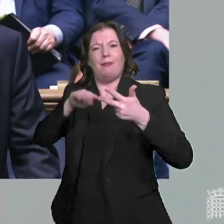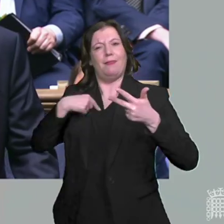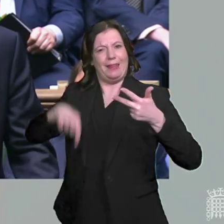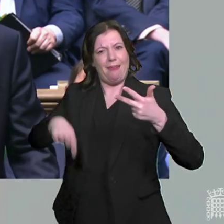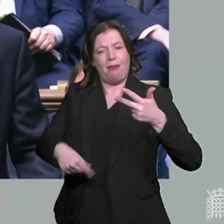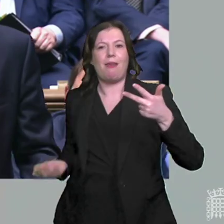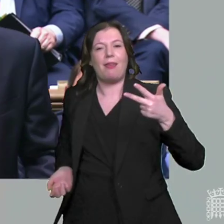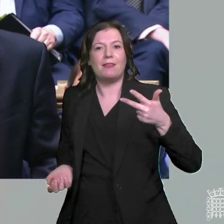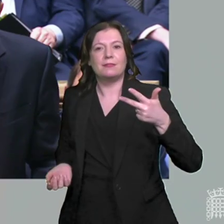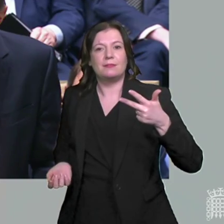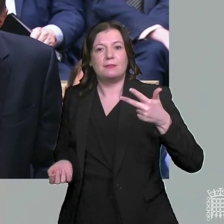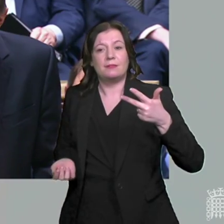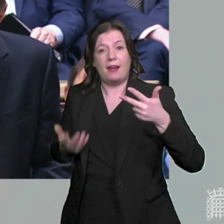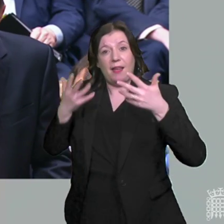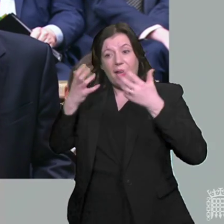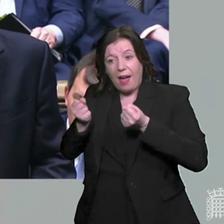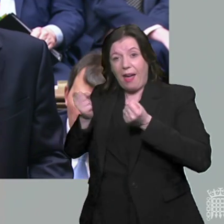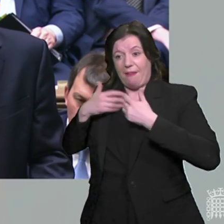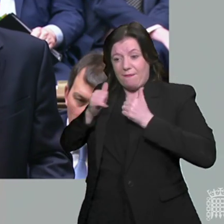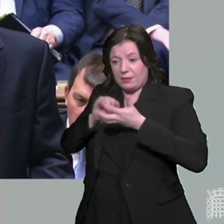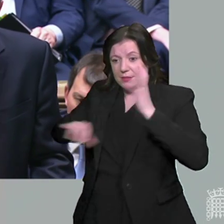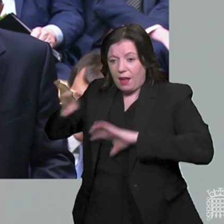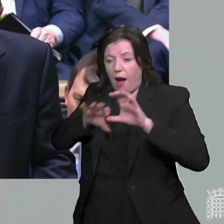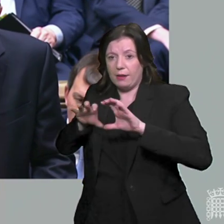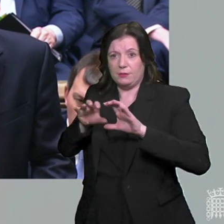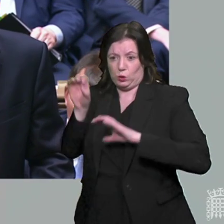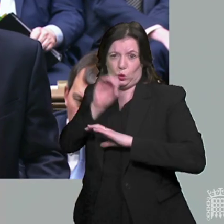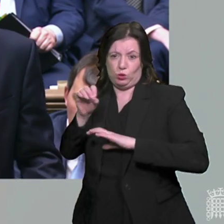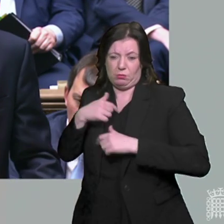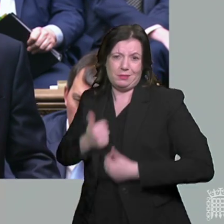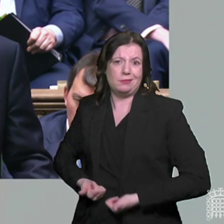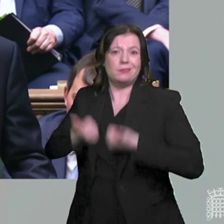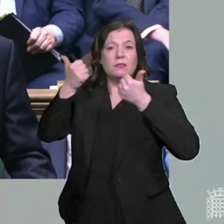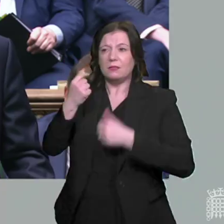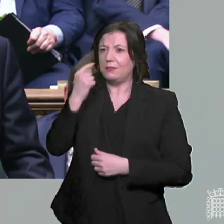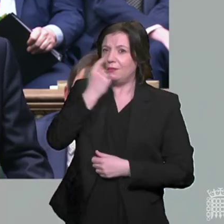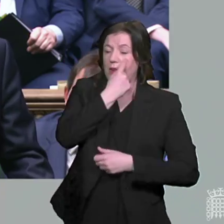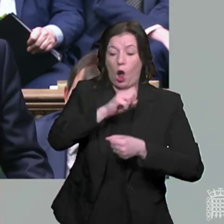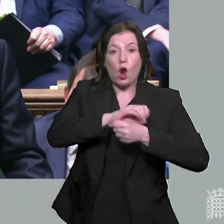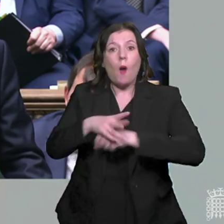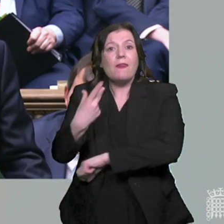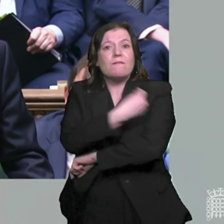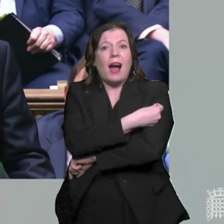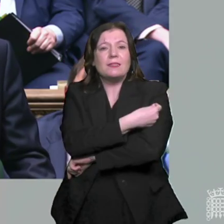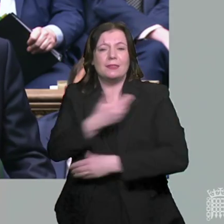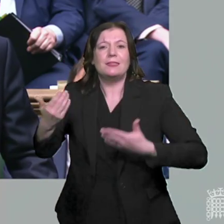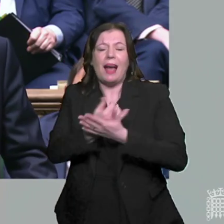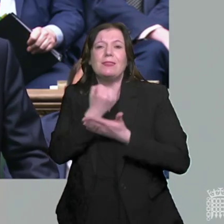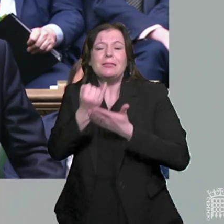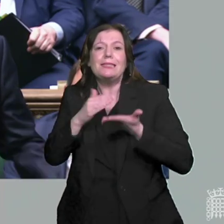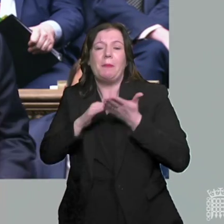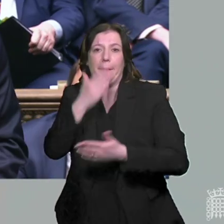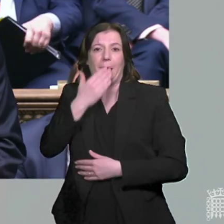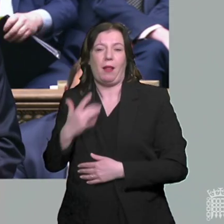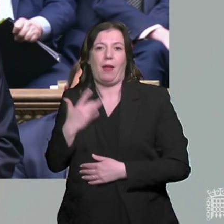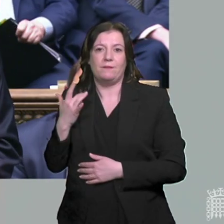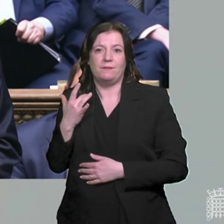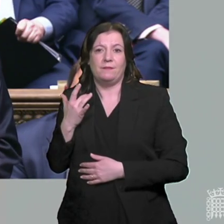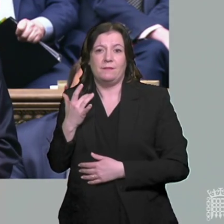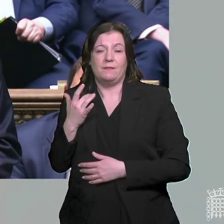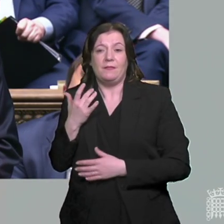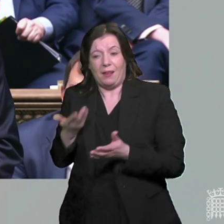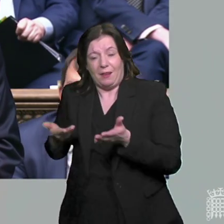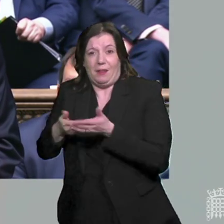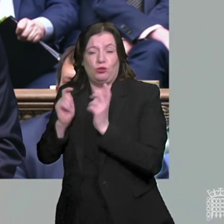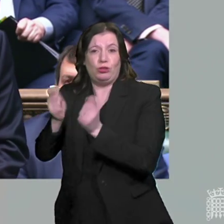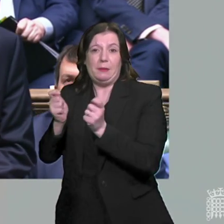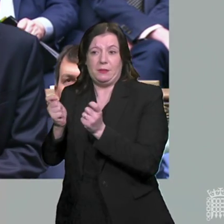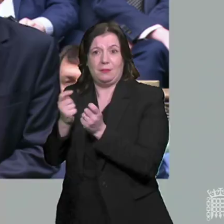We have built the largest life sciences sector in Europe, producing a covid vaccine that saved 6 million lives and a treatment that saved 1 million more.